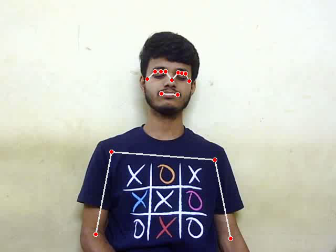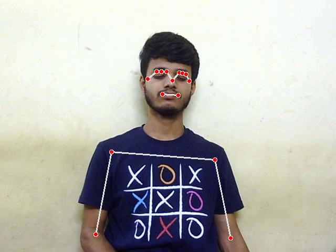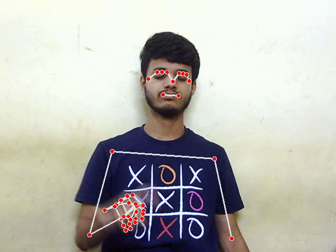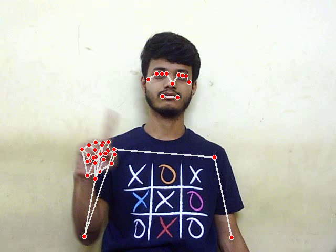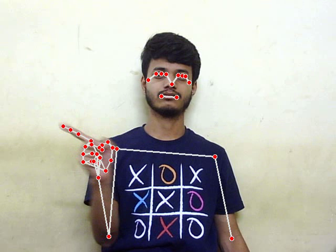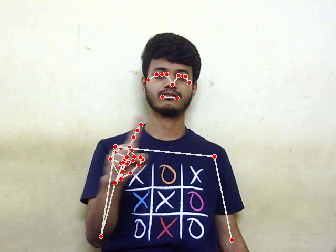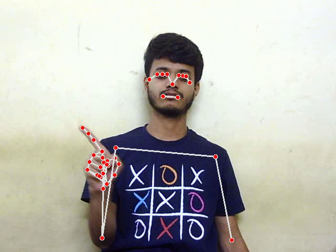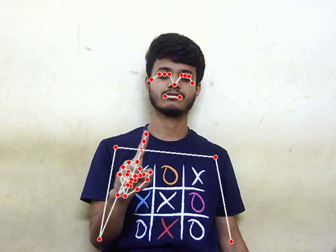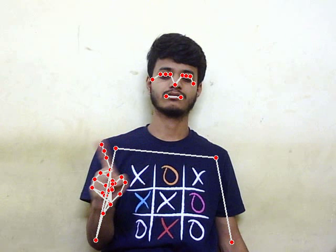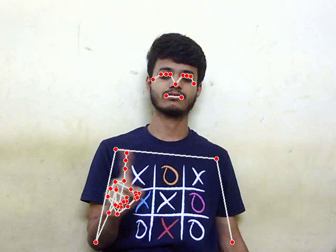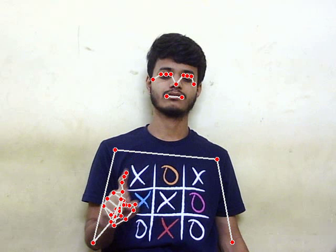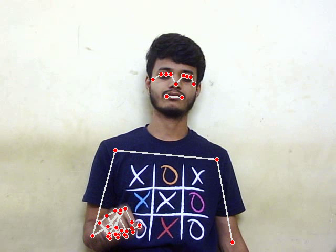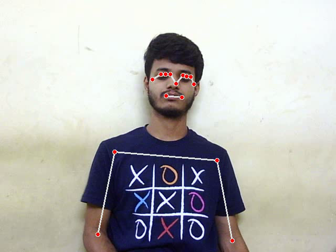where